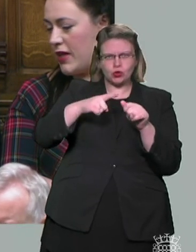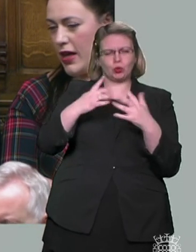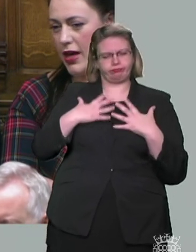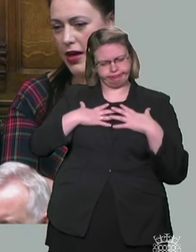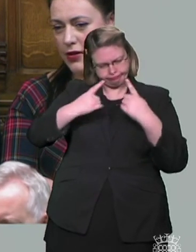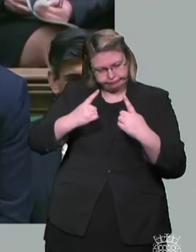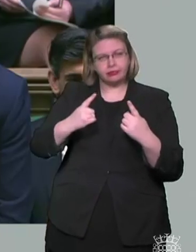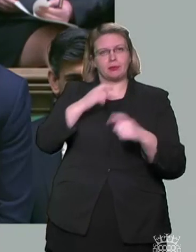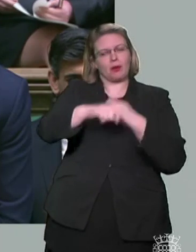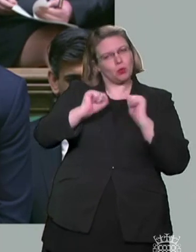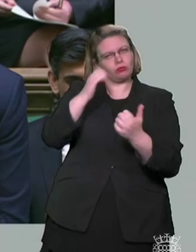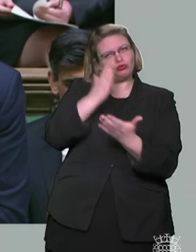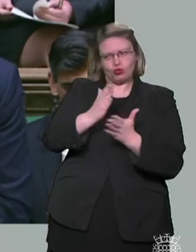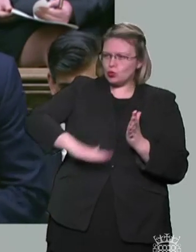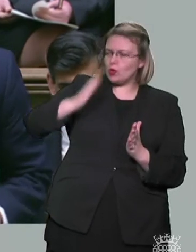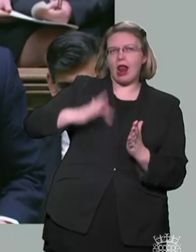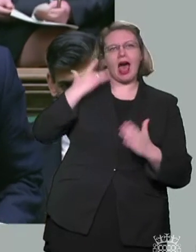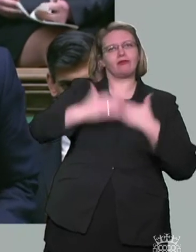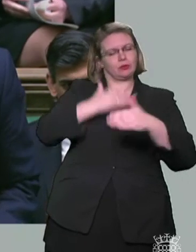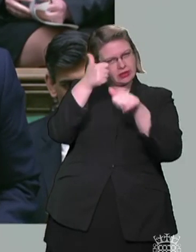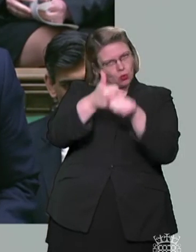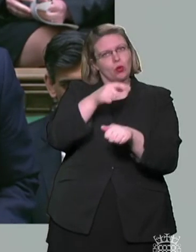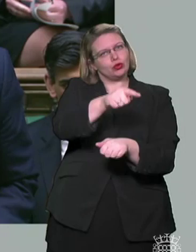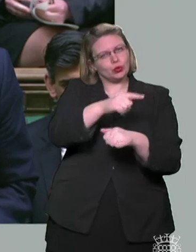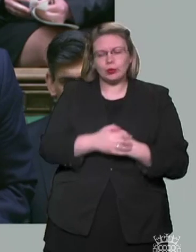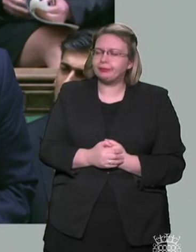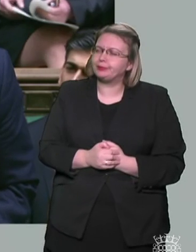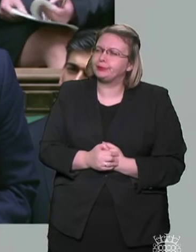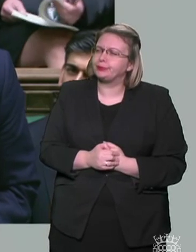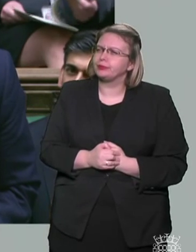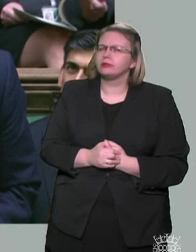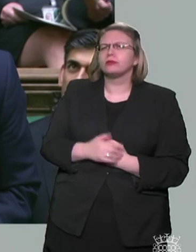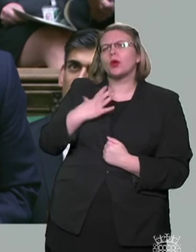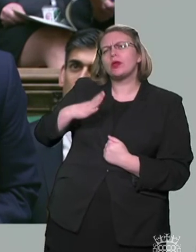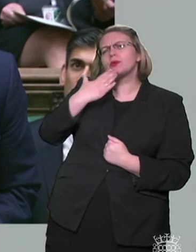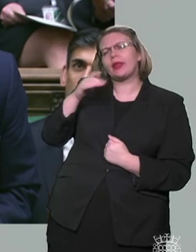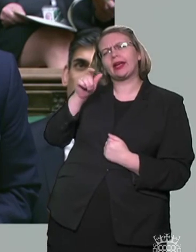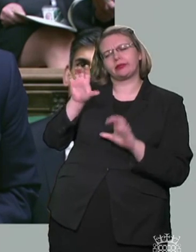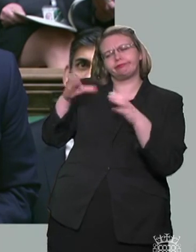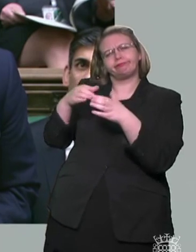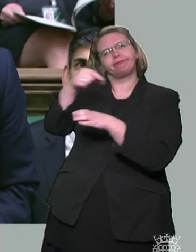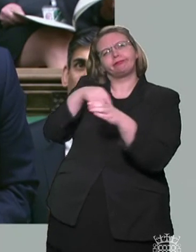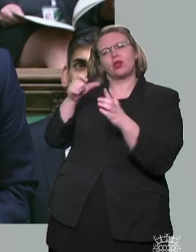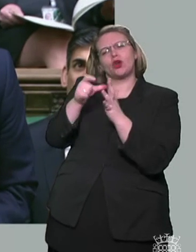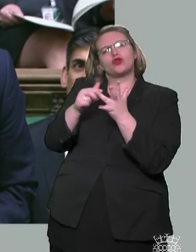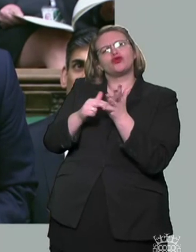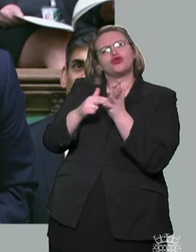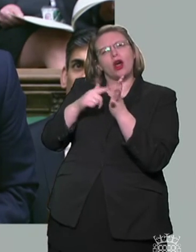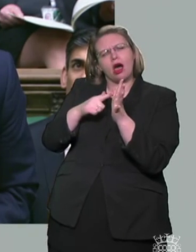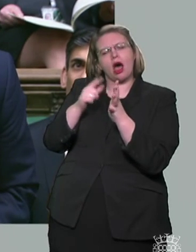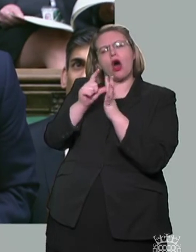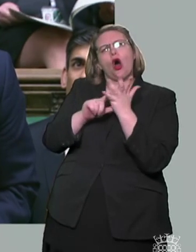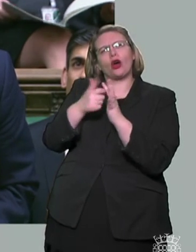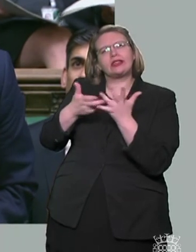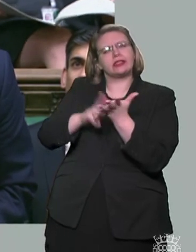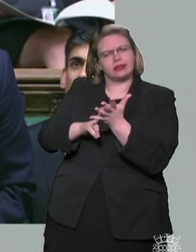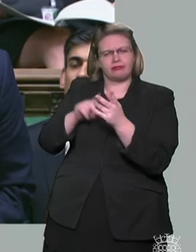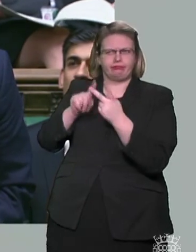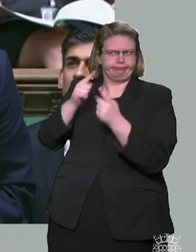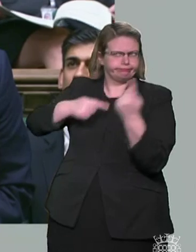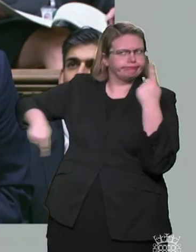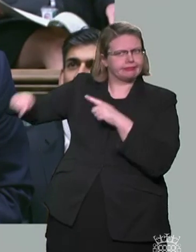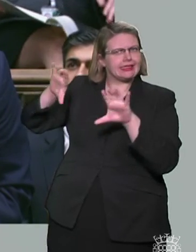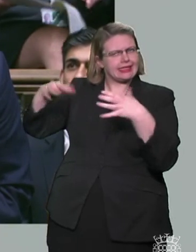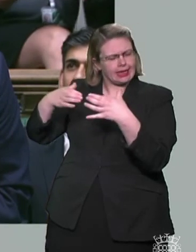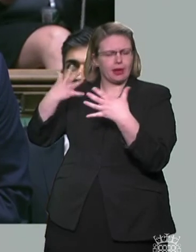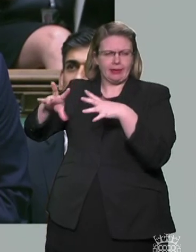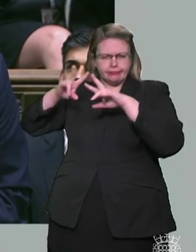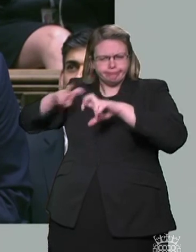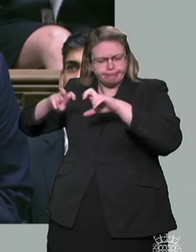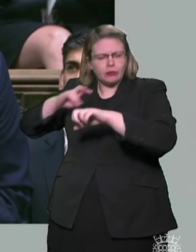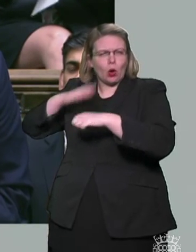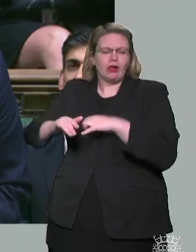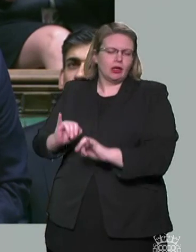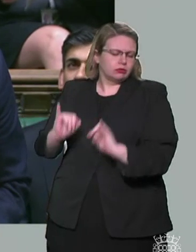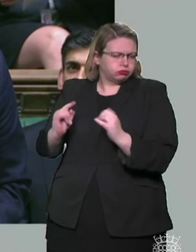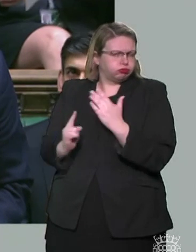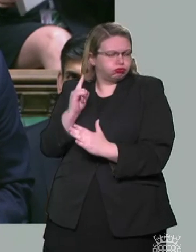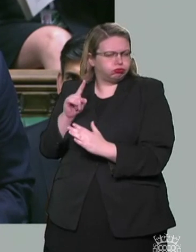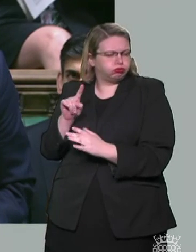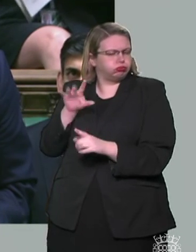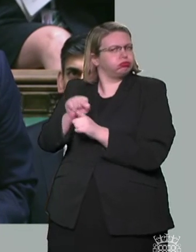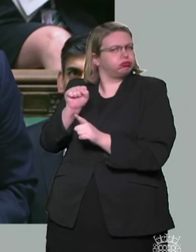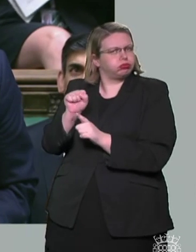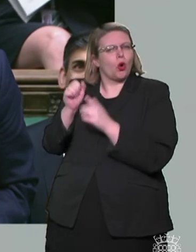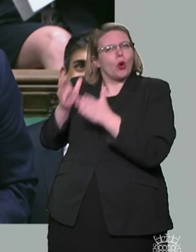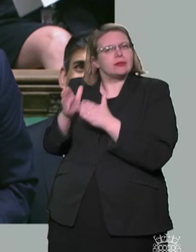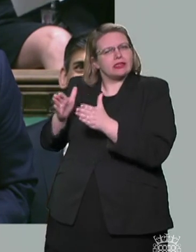I thank Donna Ockenden and her whole team for the compassionate approach she has taken throughout the distressing review of maternity care at Shrewsbury and Telford Hospital NHS Trust.